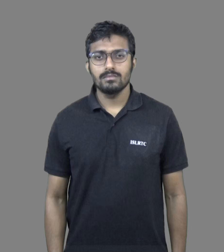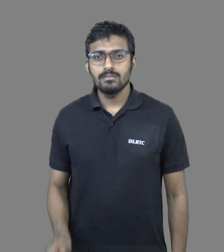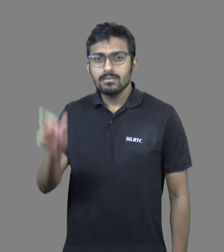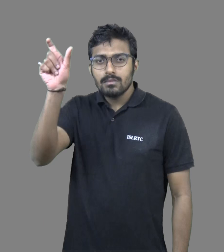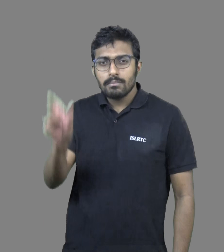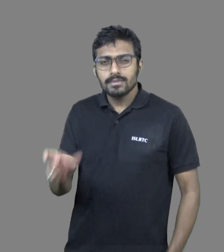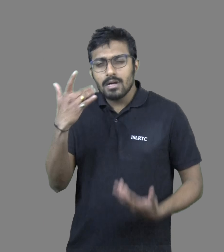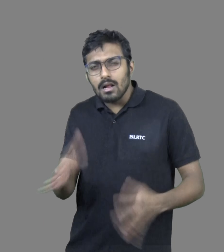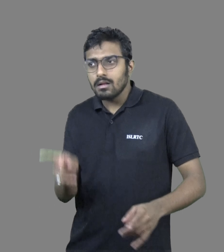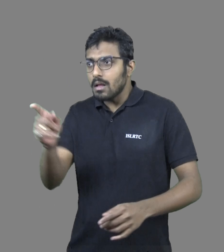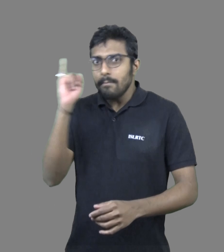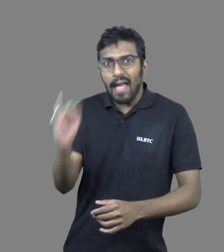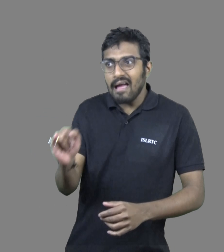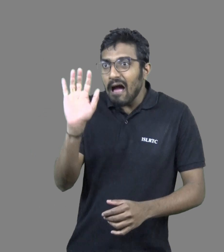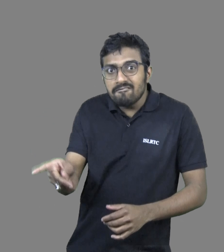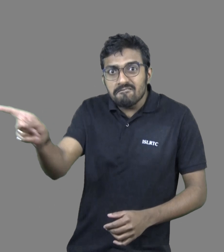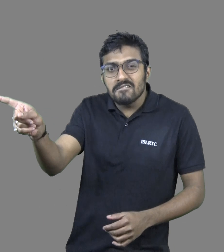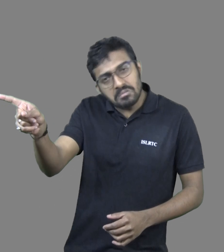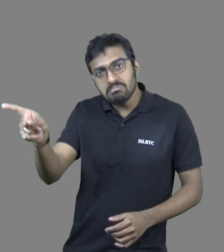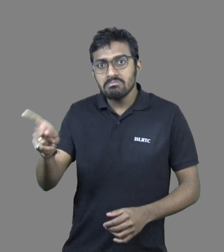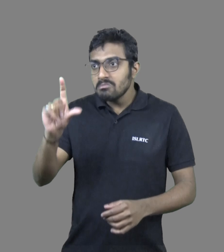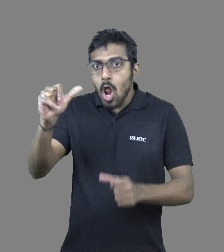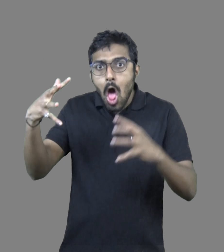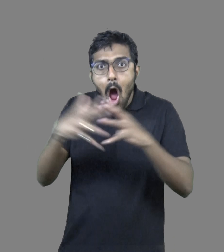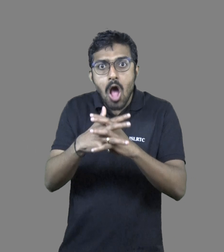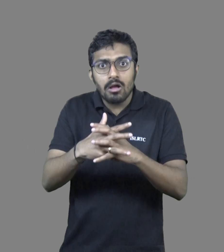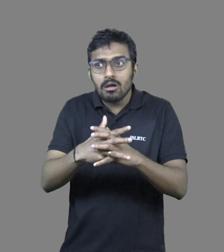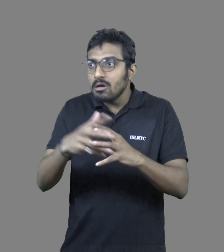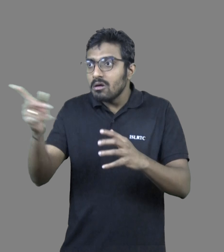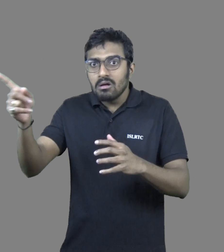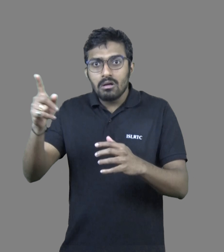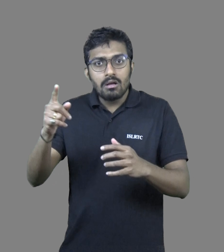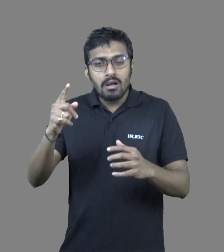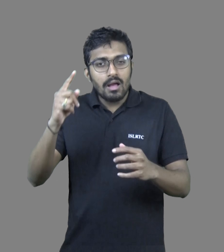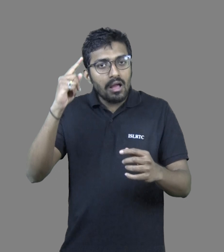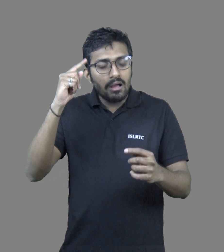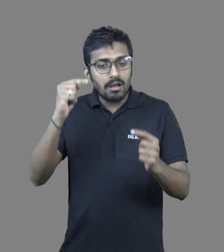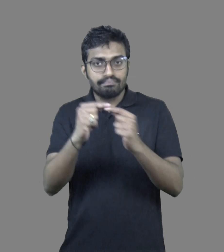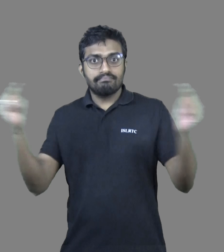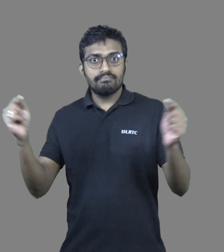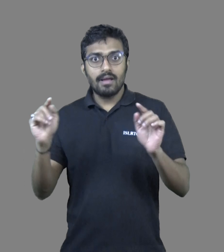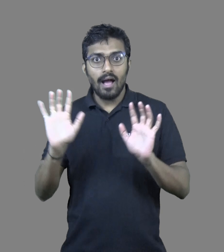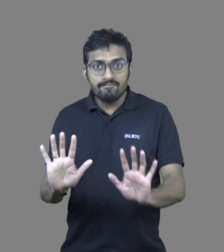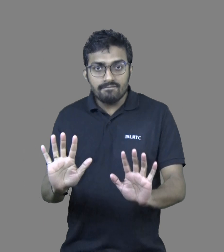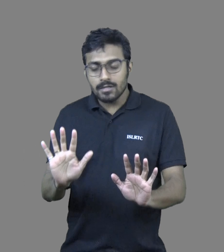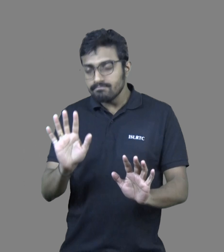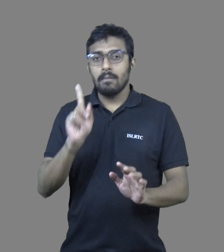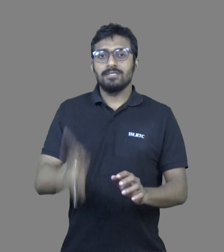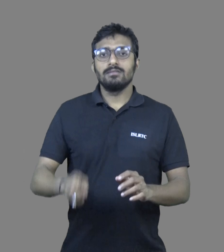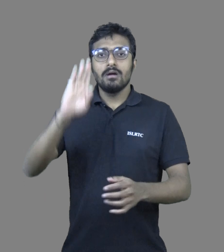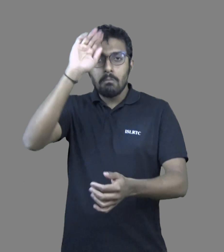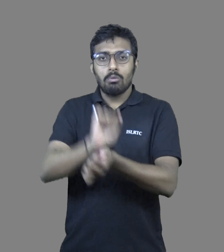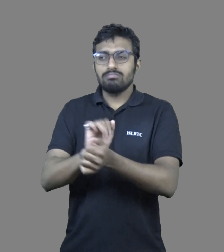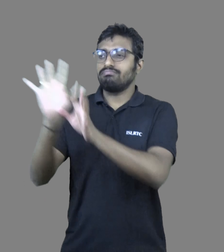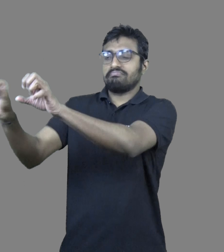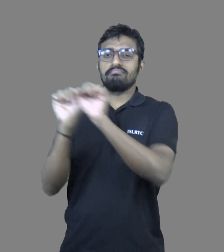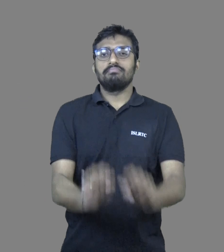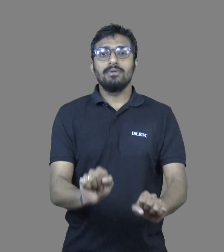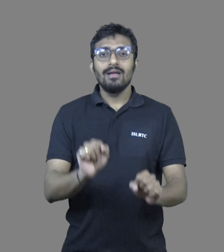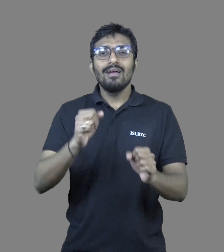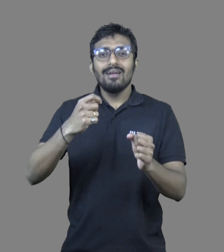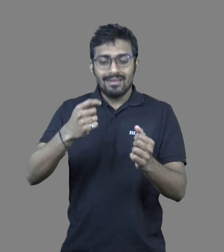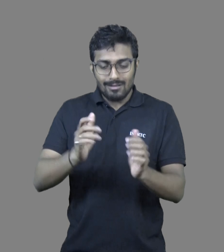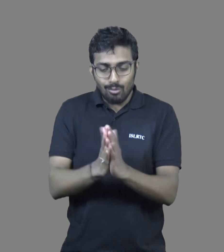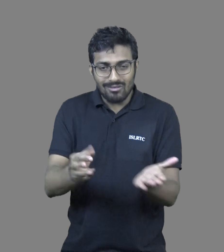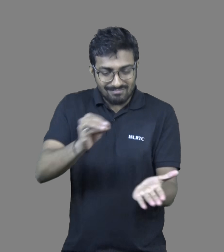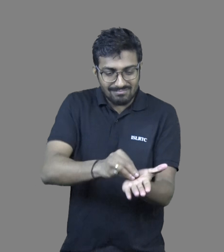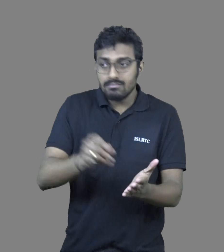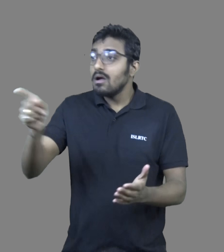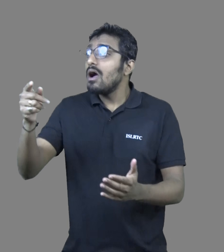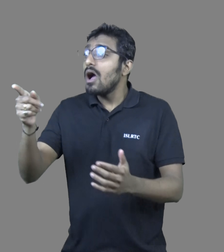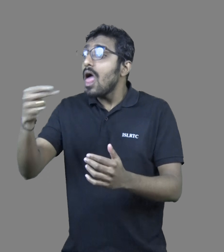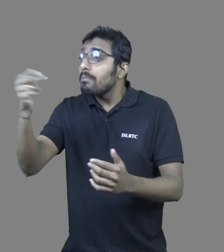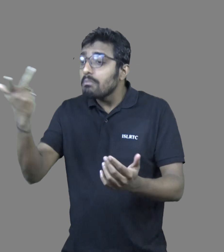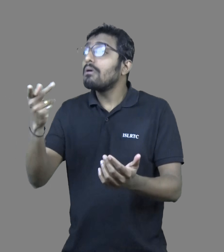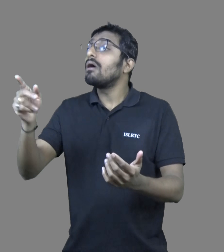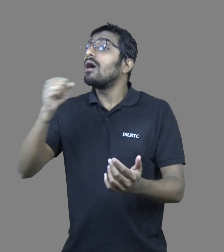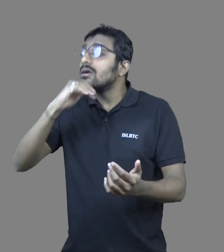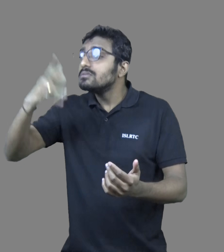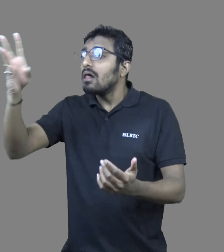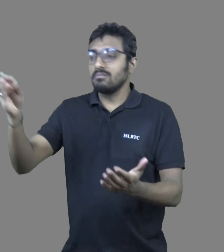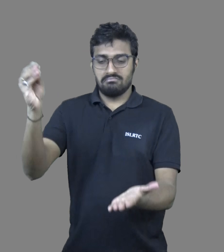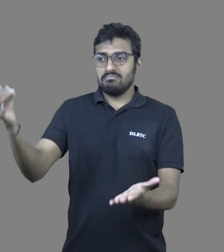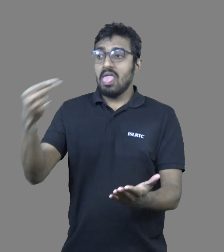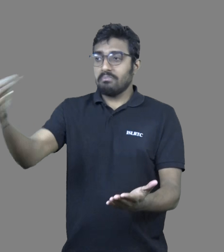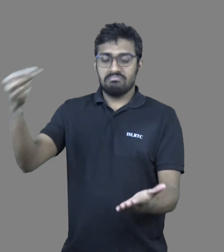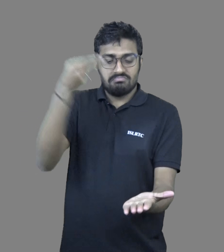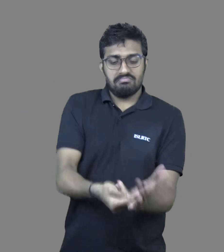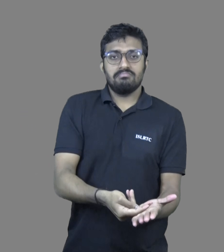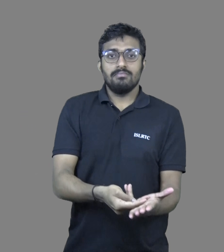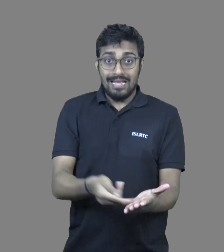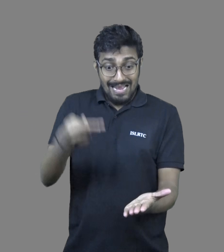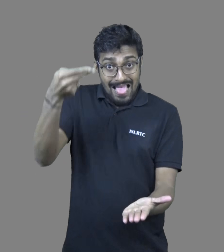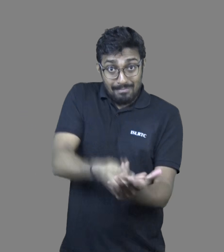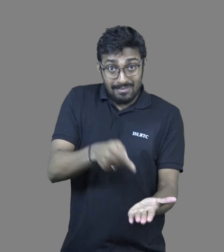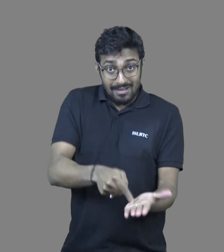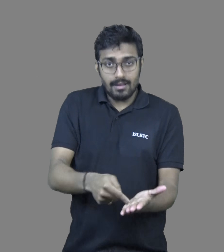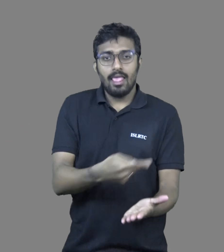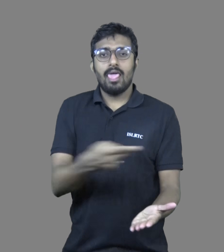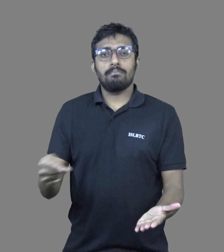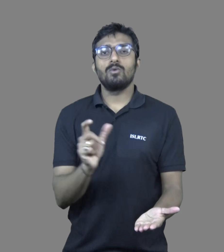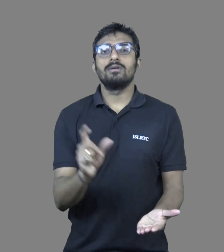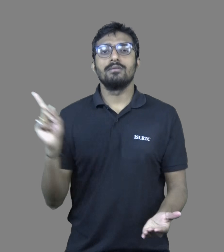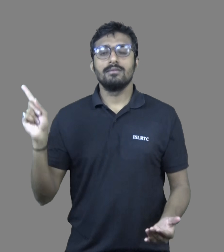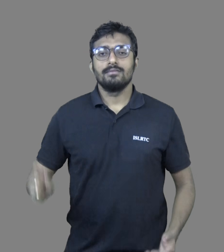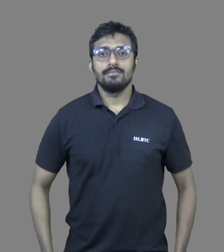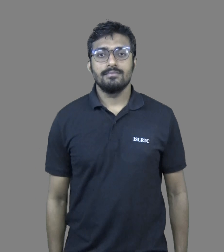Book